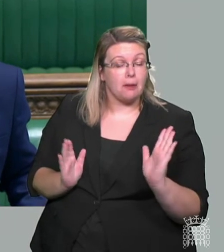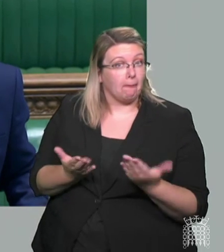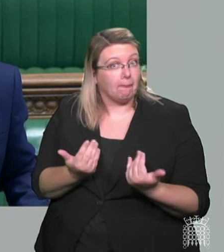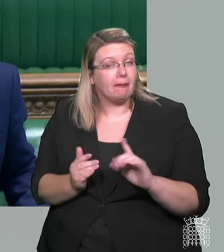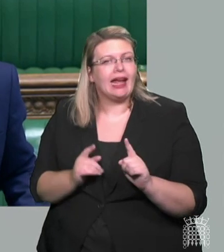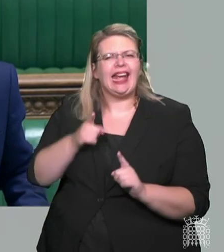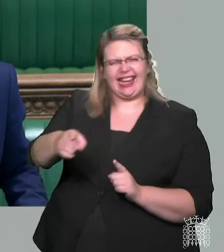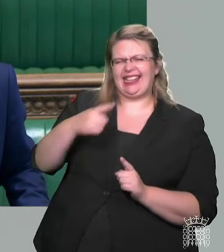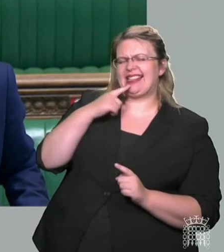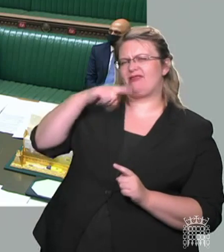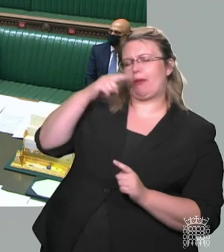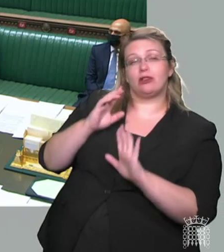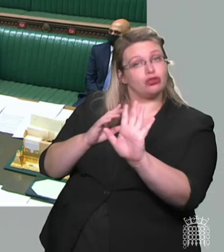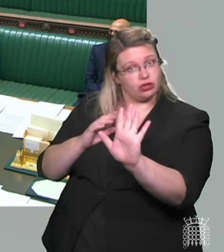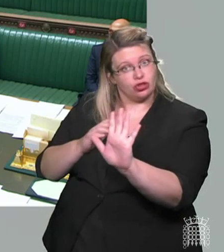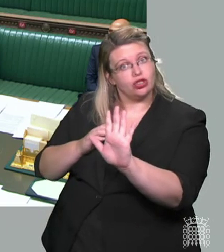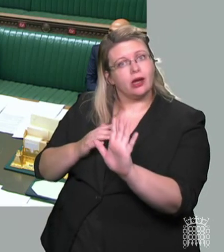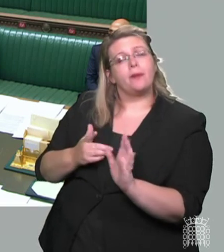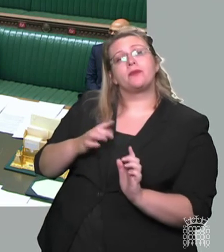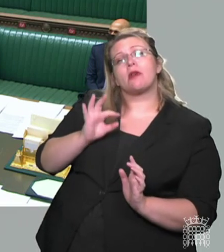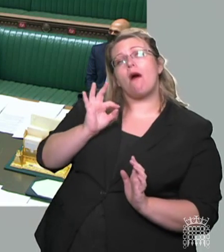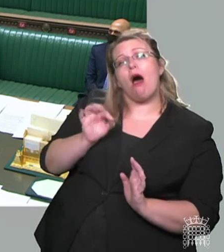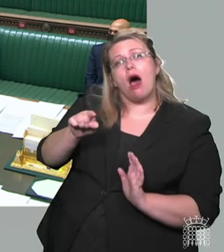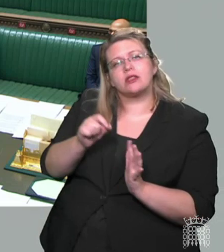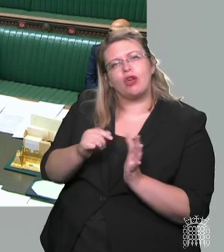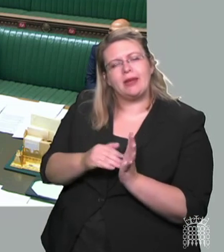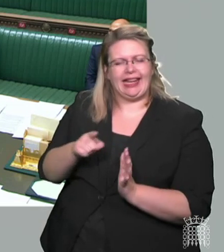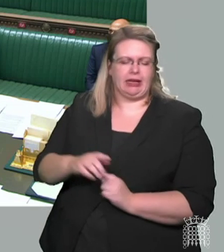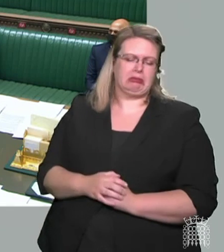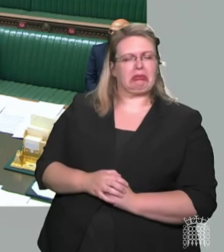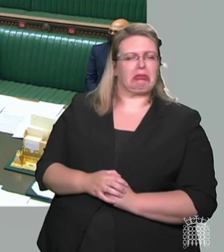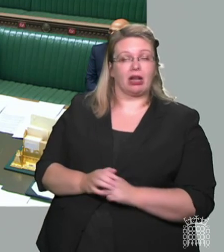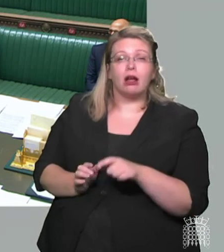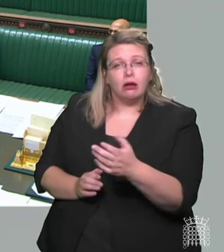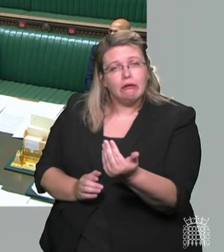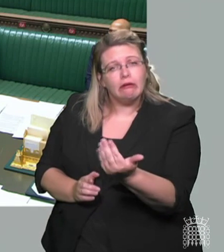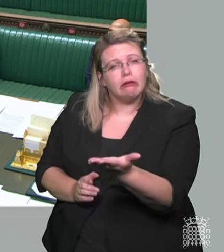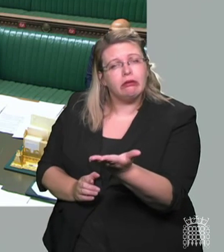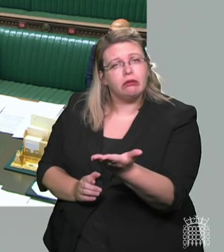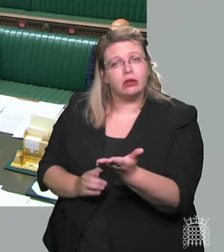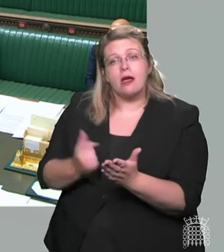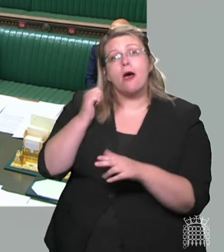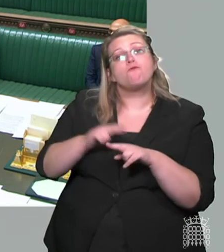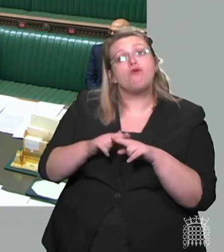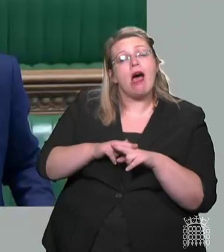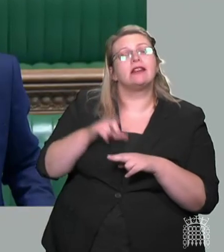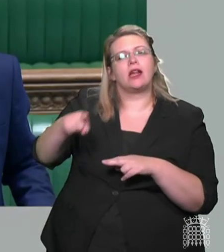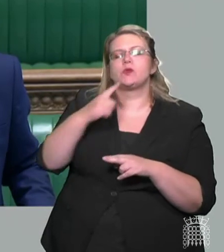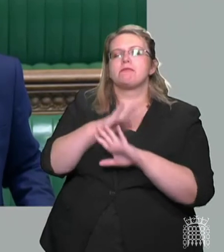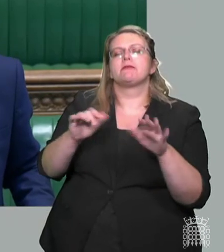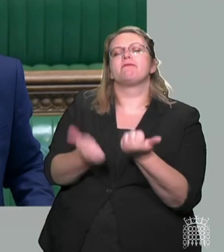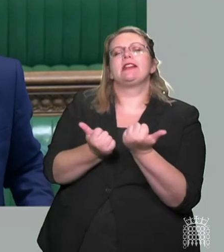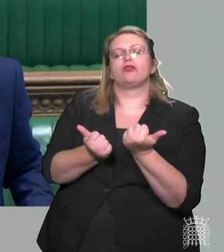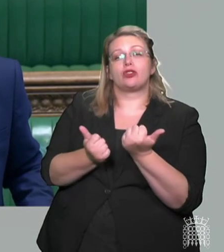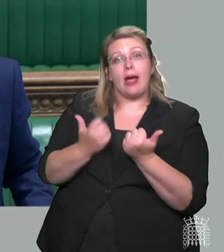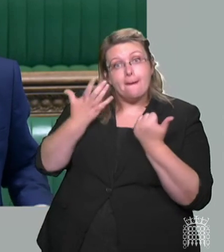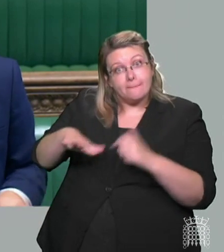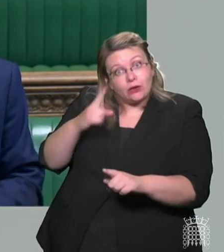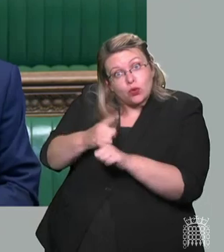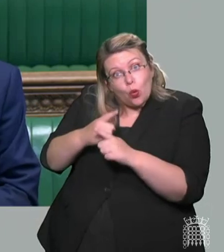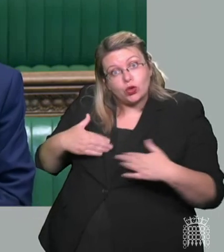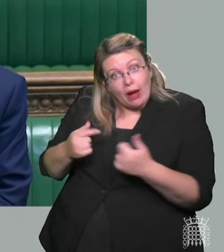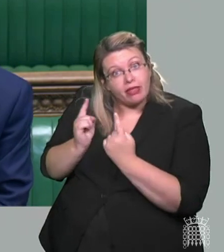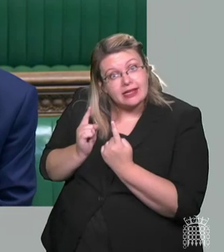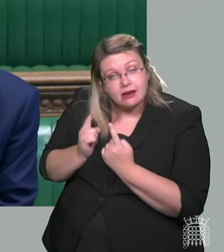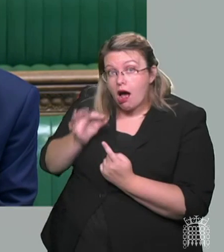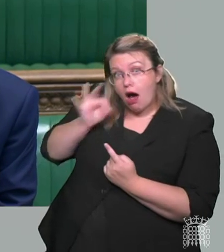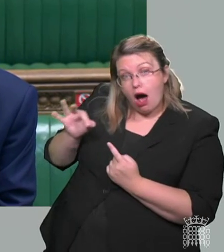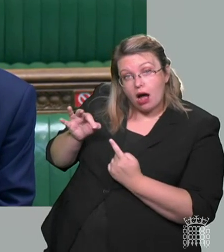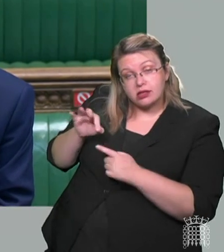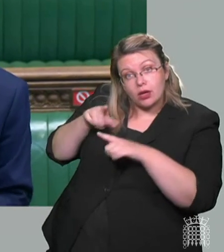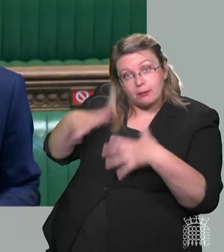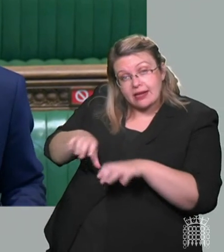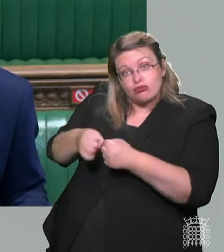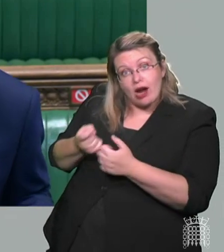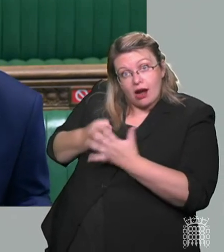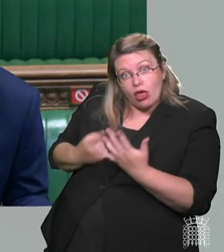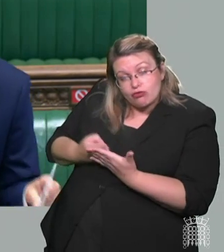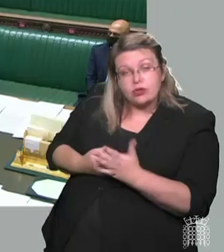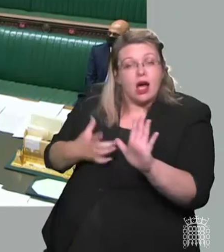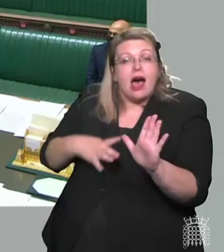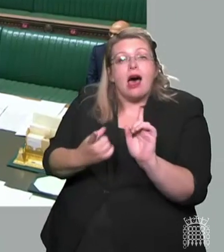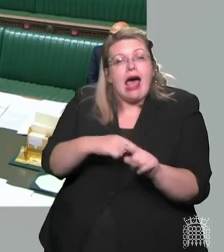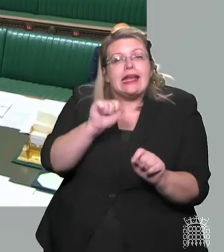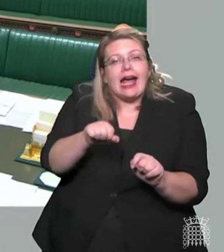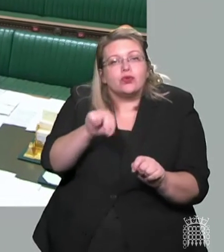He says “nonsense”. I ask the Prime Minister, in response to his muttered “nonsense”: when he declared the case closed on Friday morning, had he asked the Health Secretary if he had broken any other rules—yes or no?